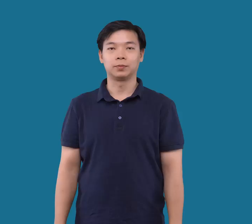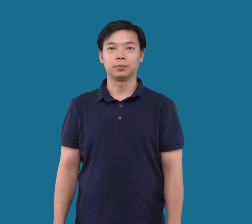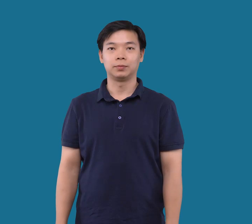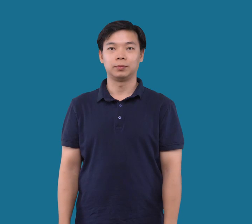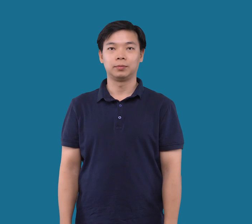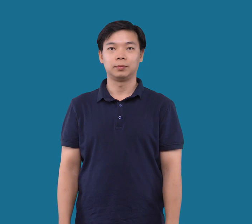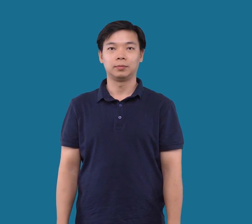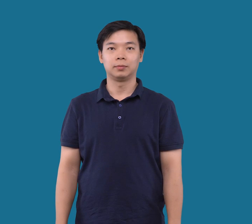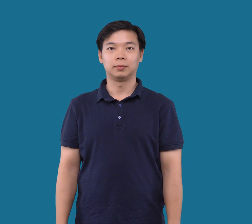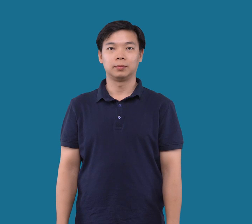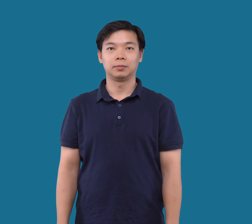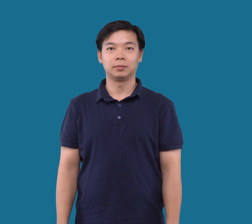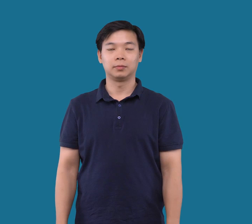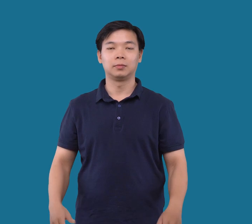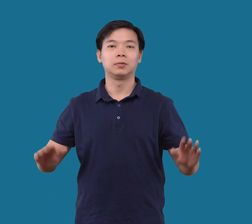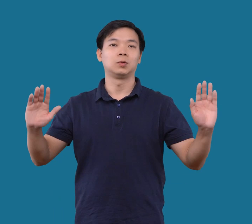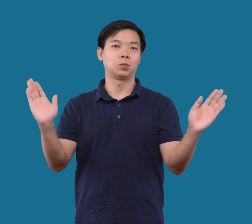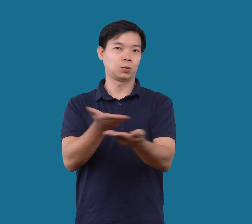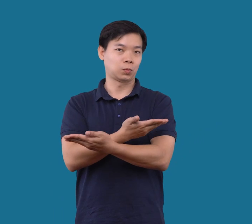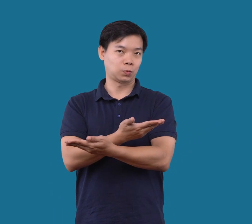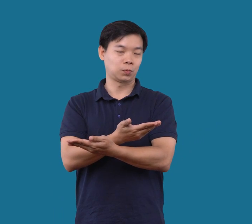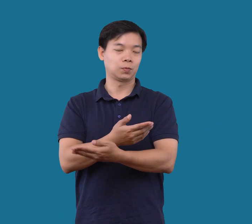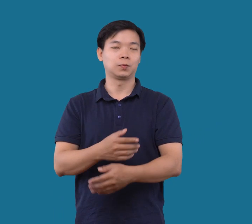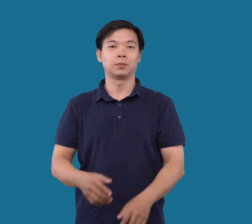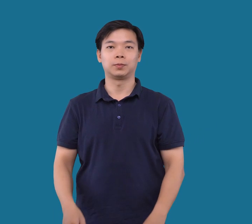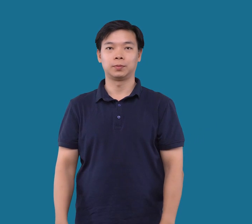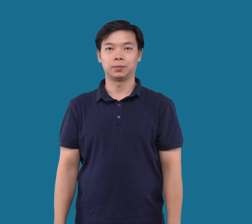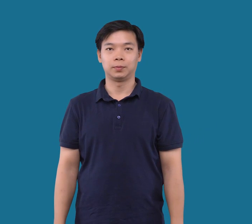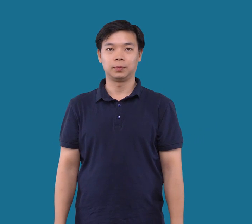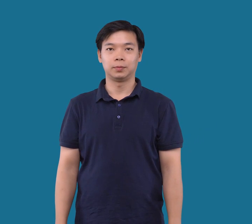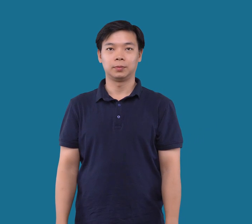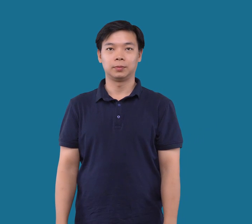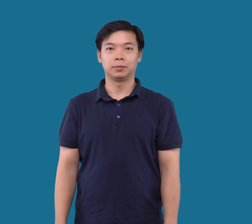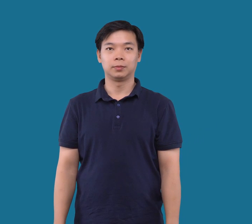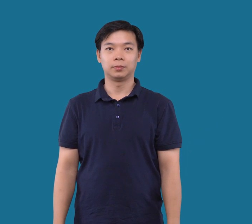đổi